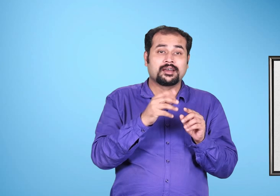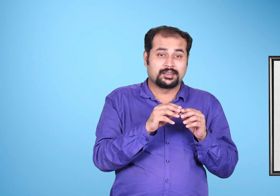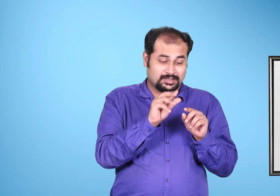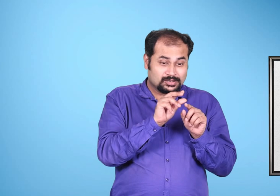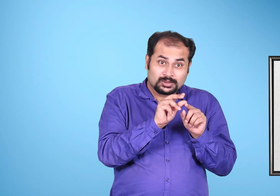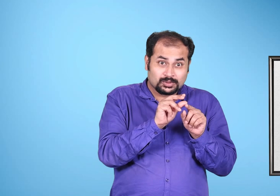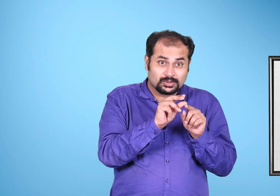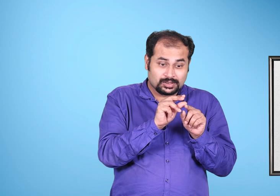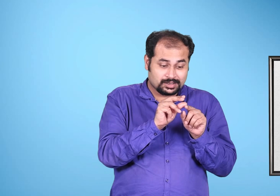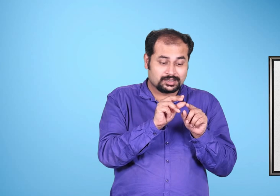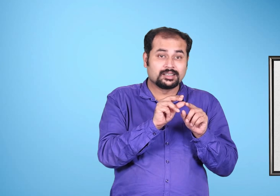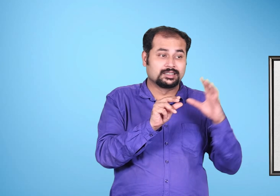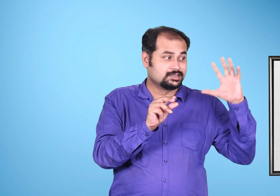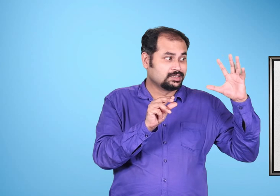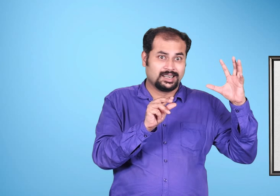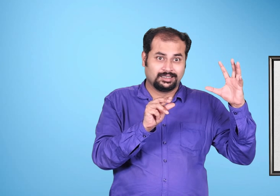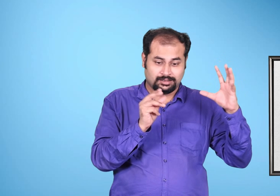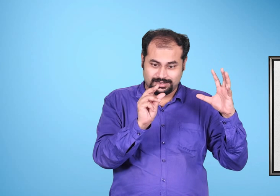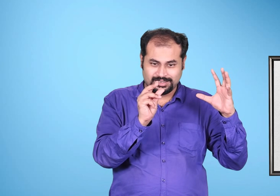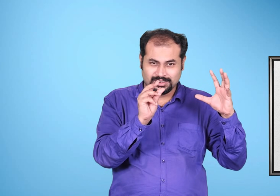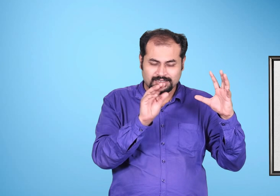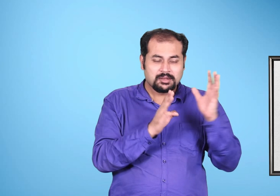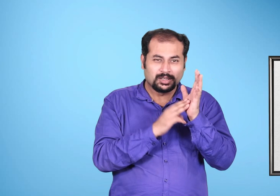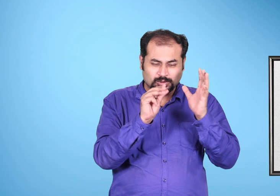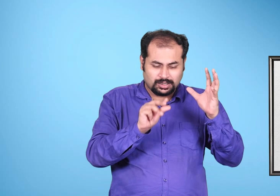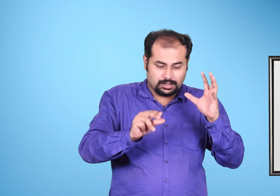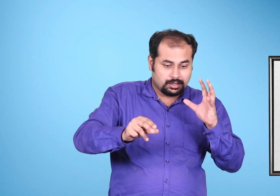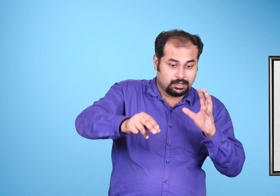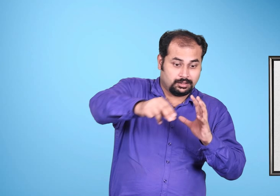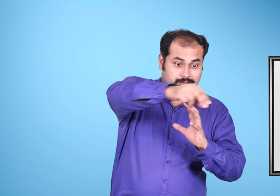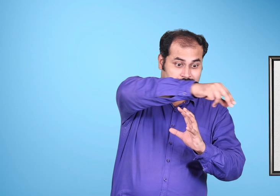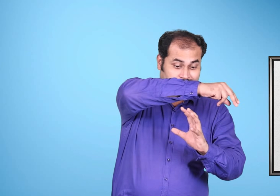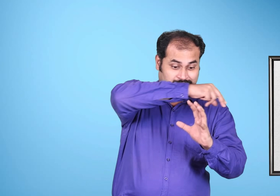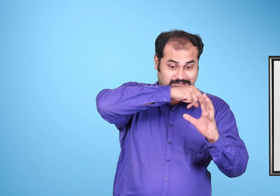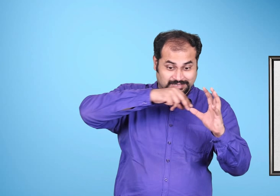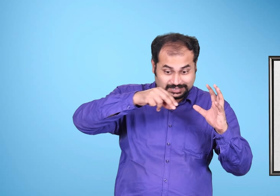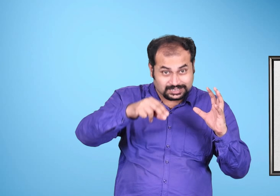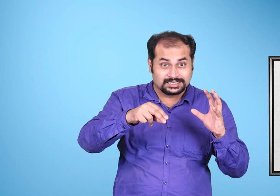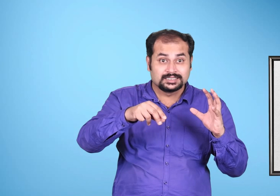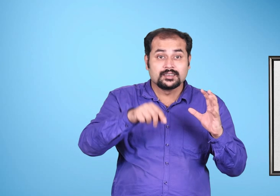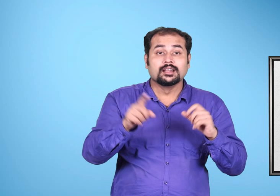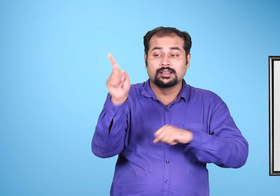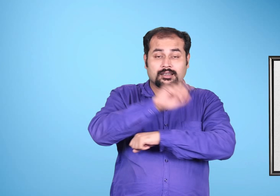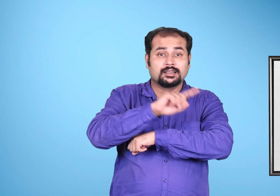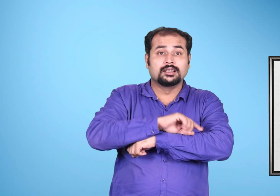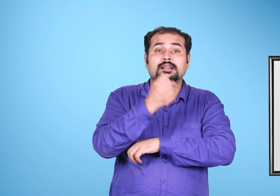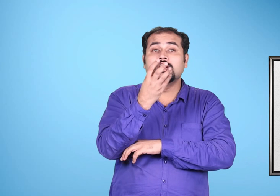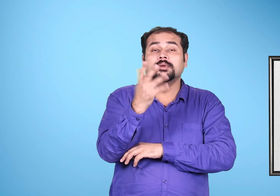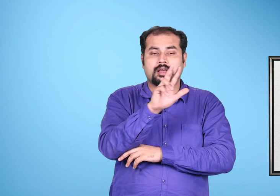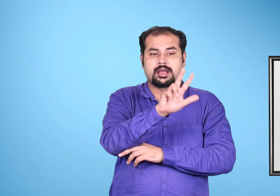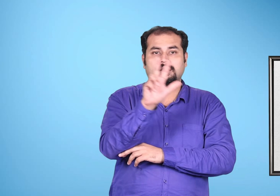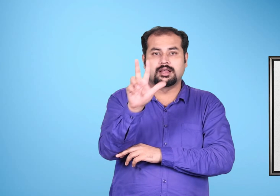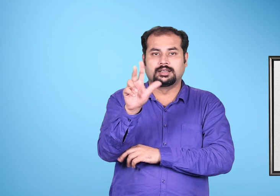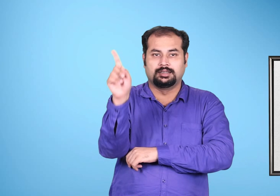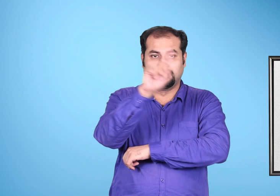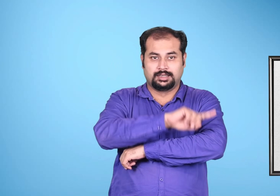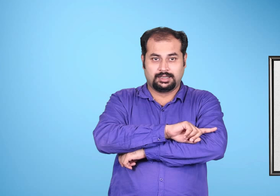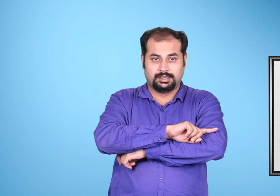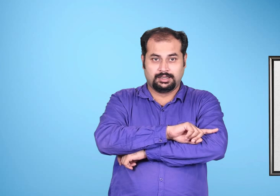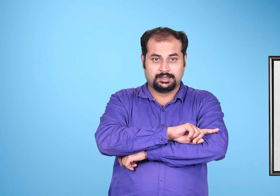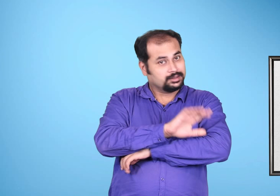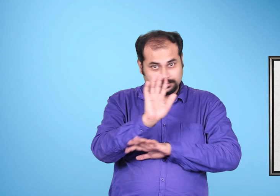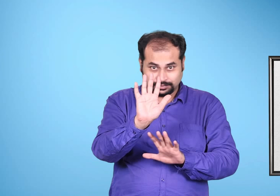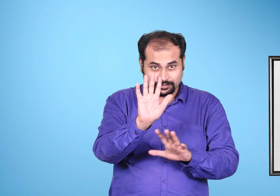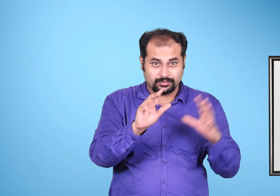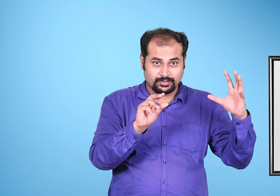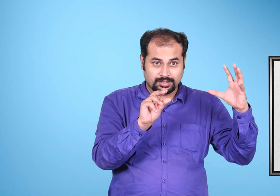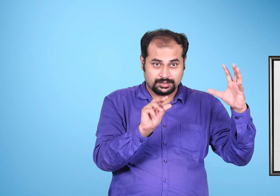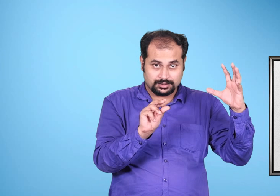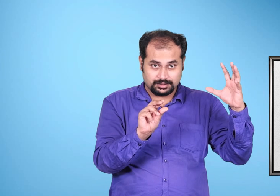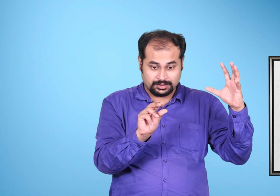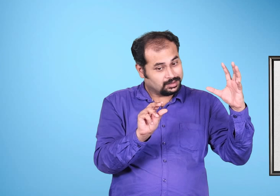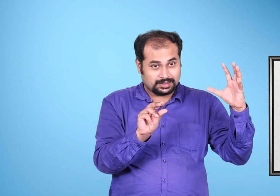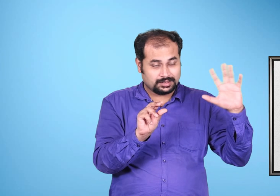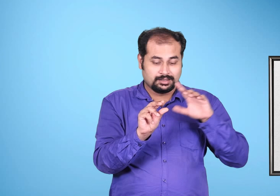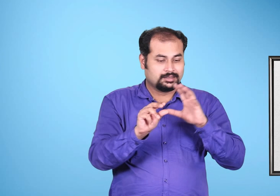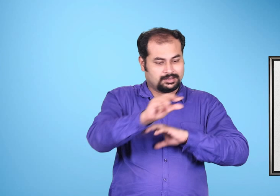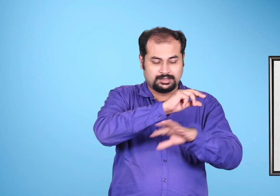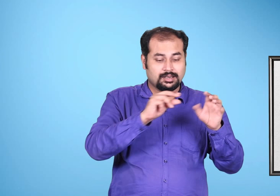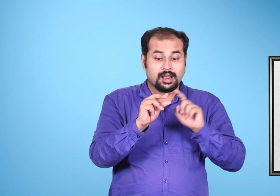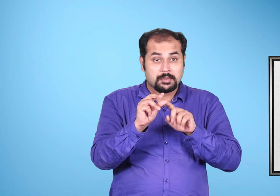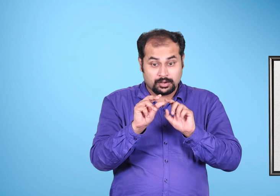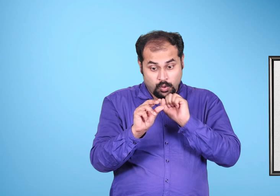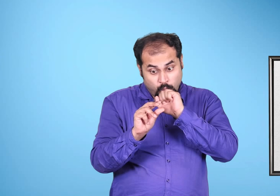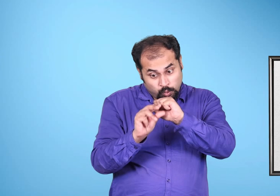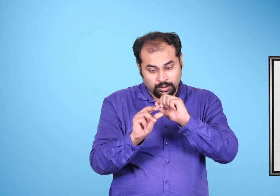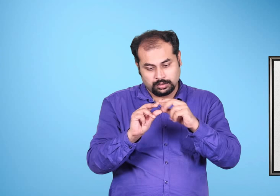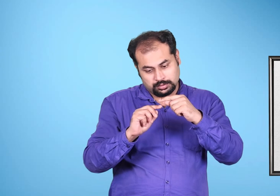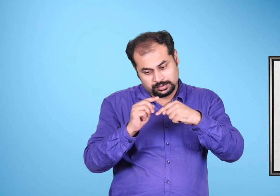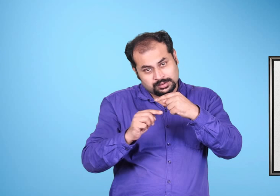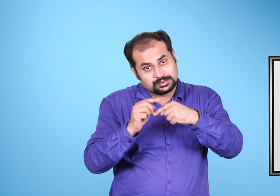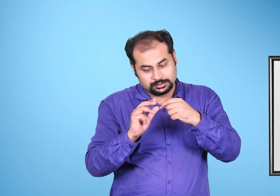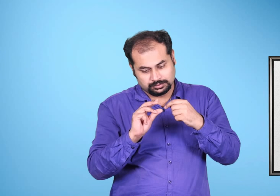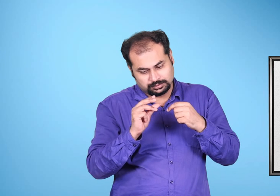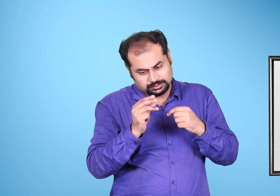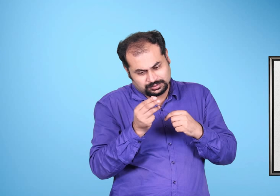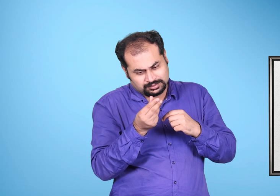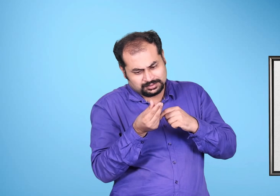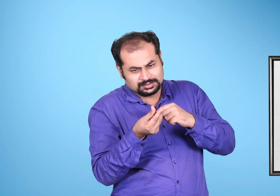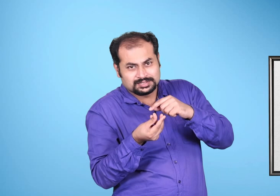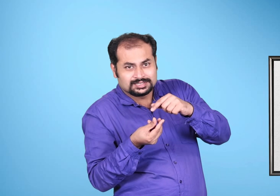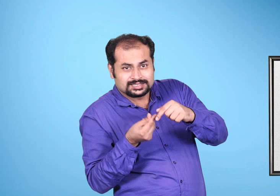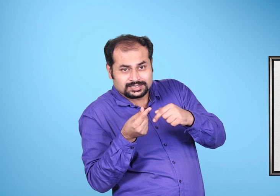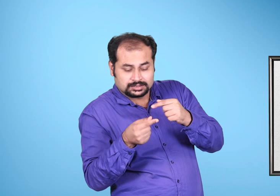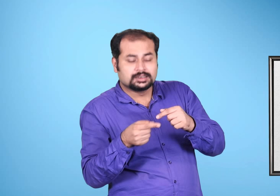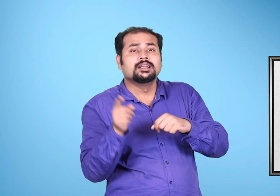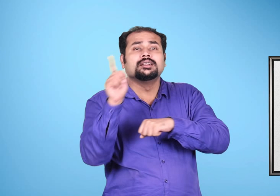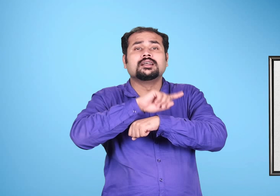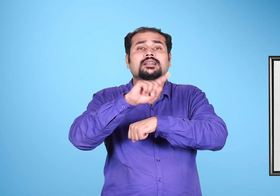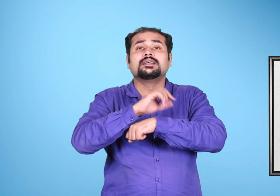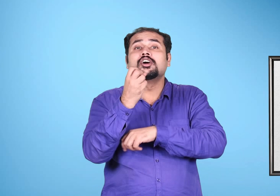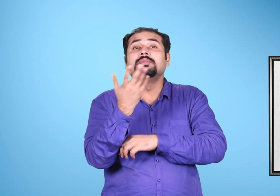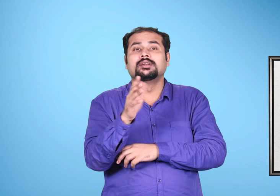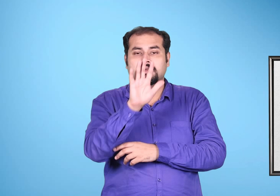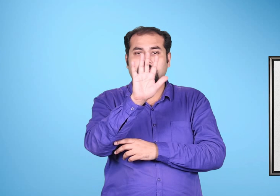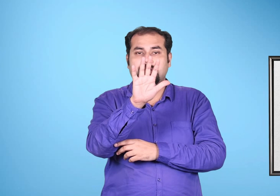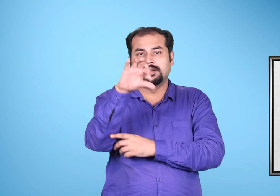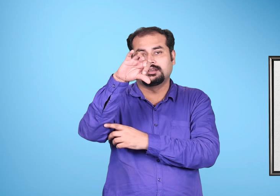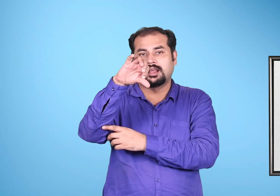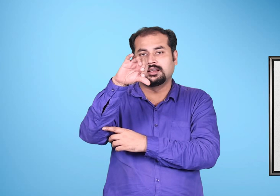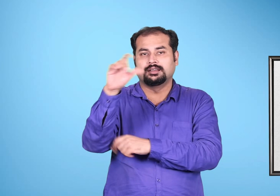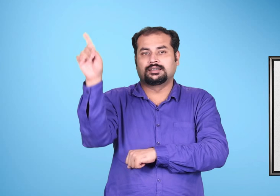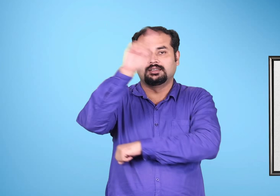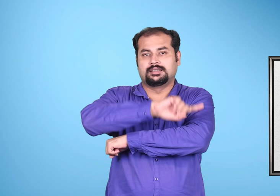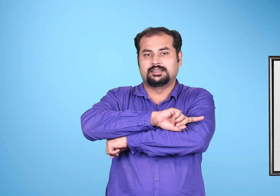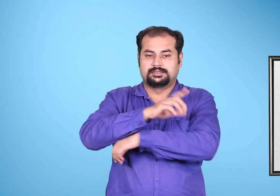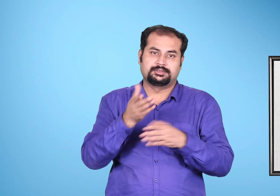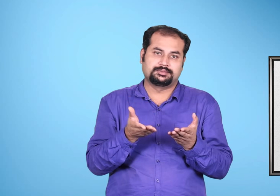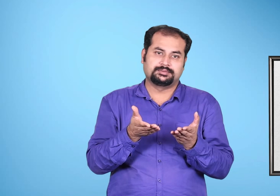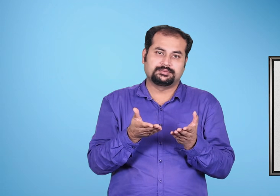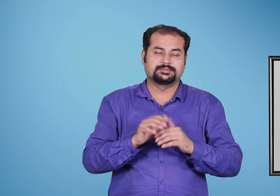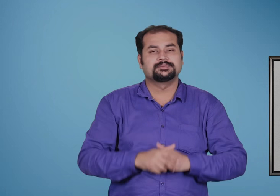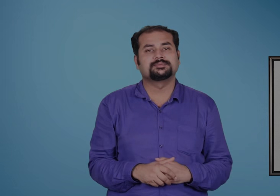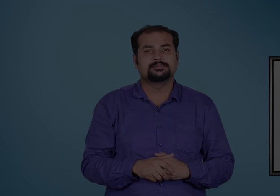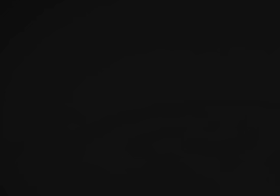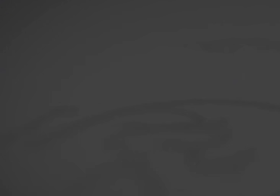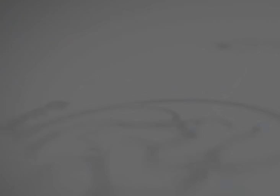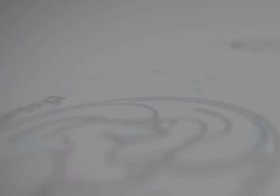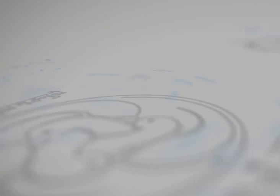It takes only about 88 days to complete one round along its orbit. And it takes 59 days days to make one rotation on its axis.